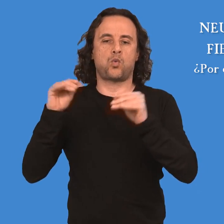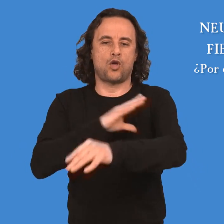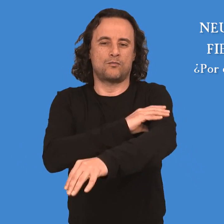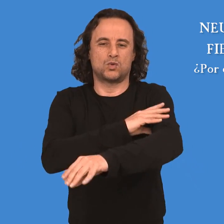tensión